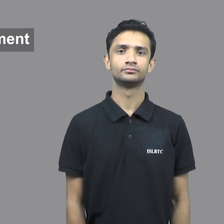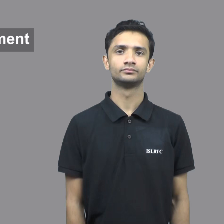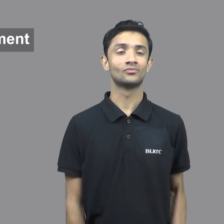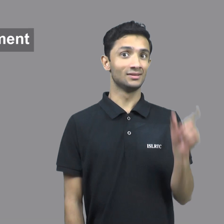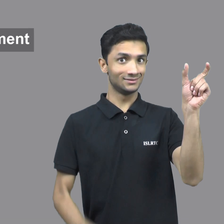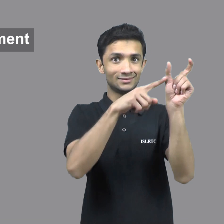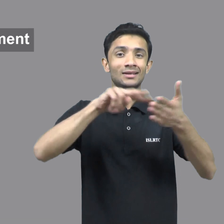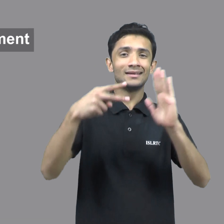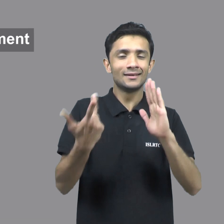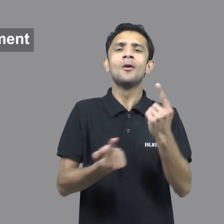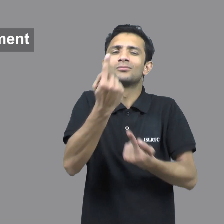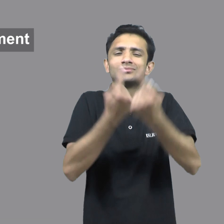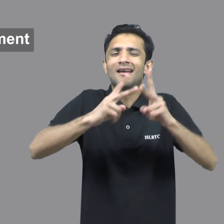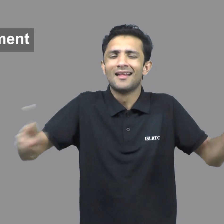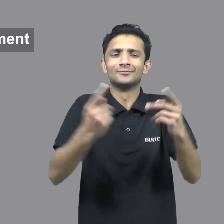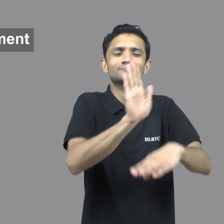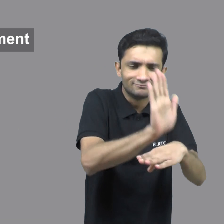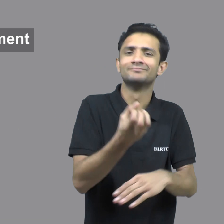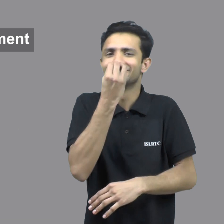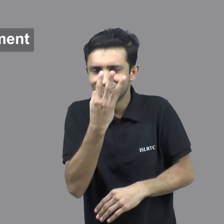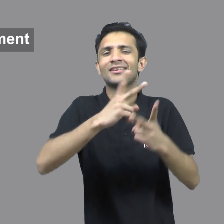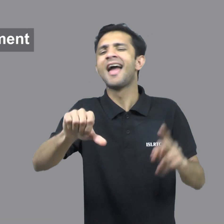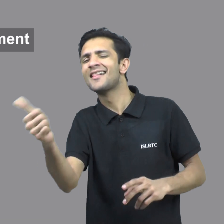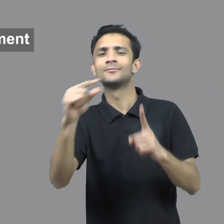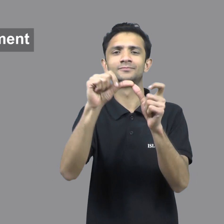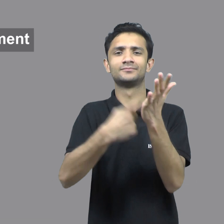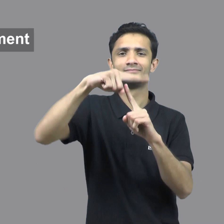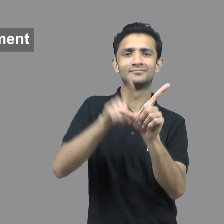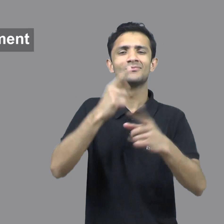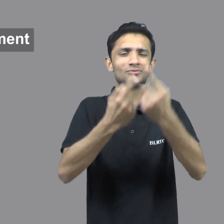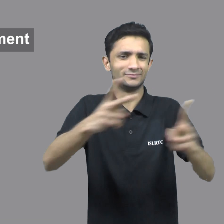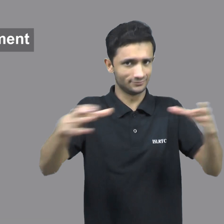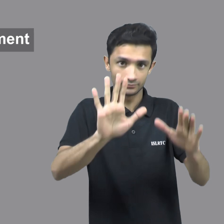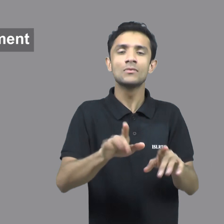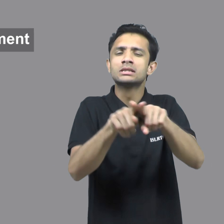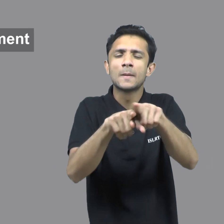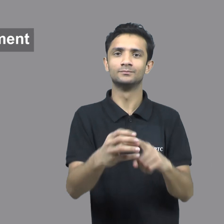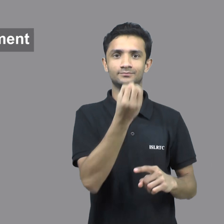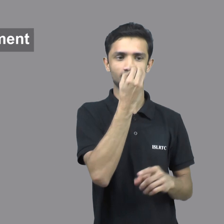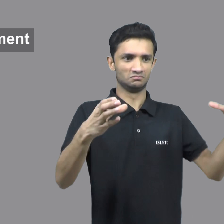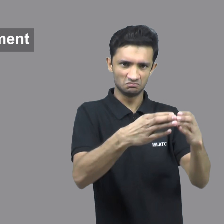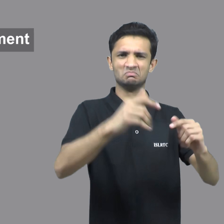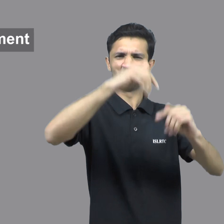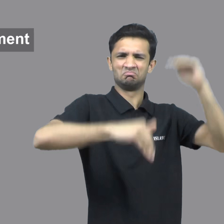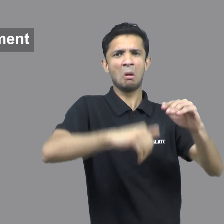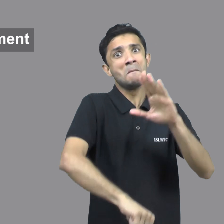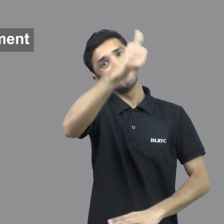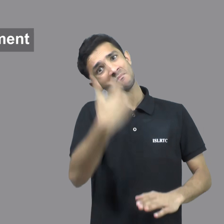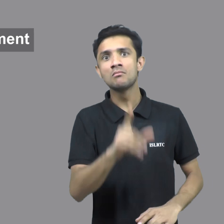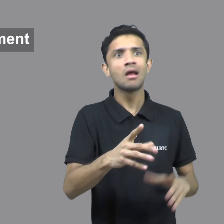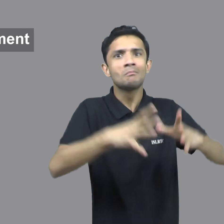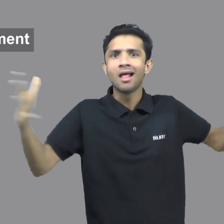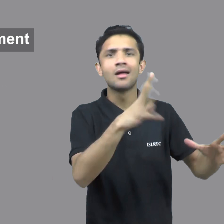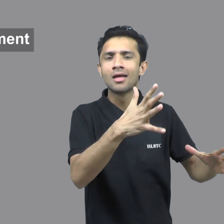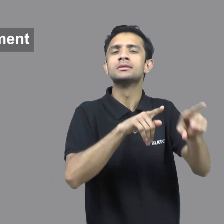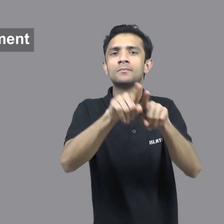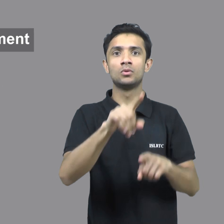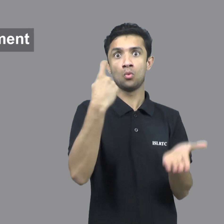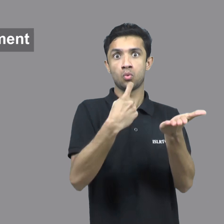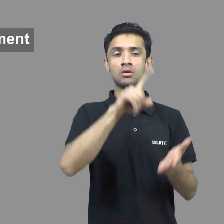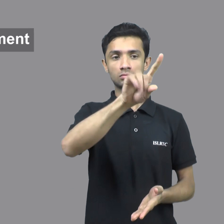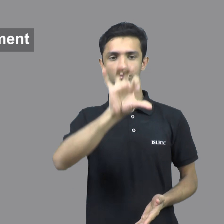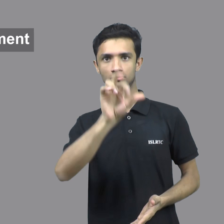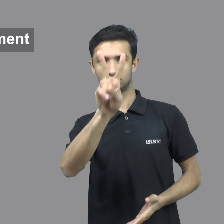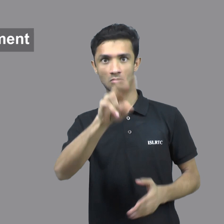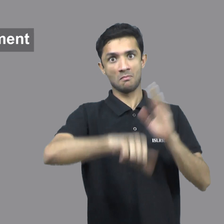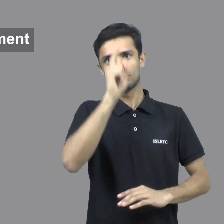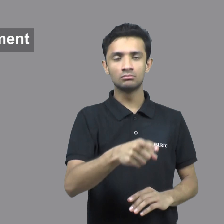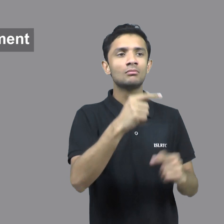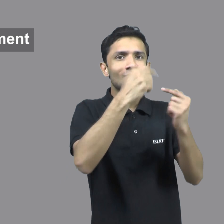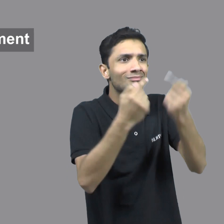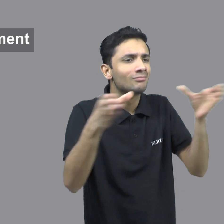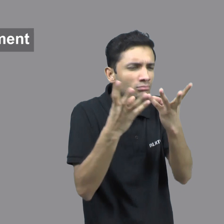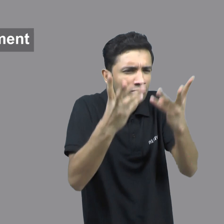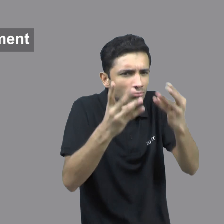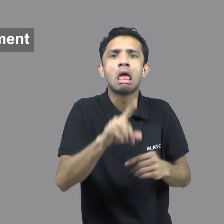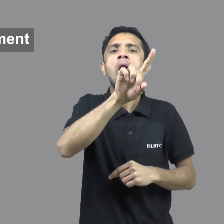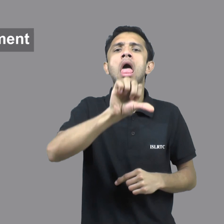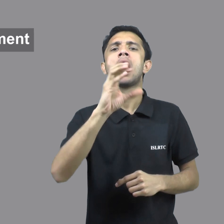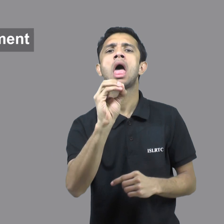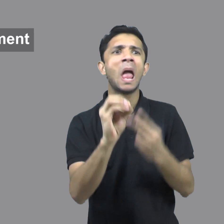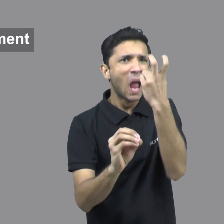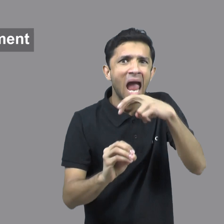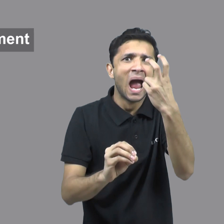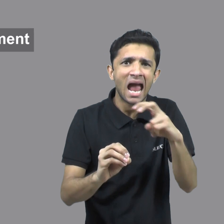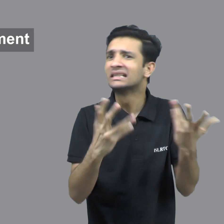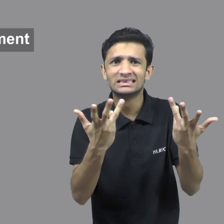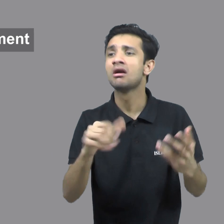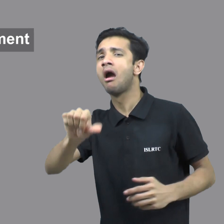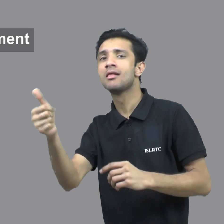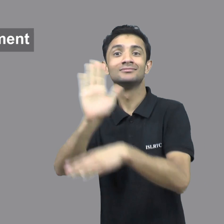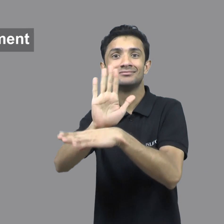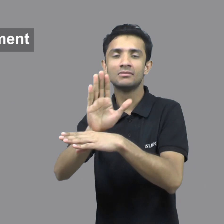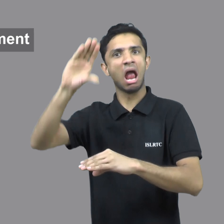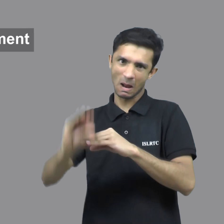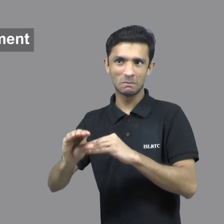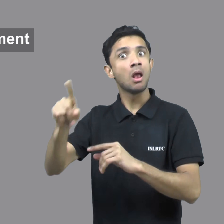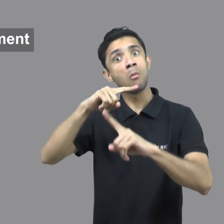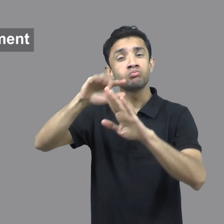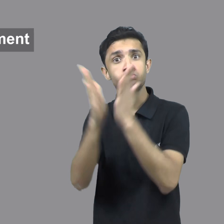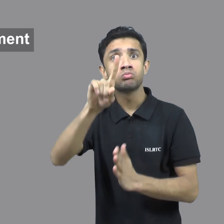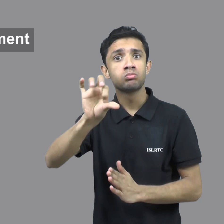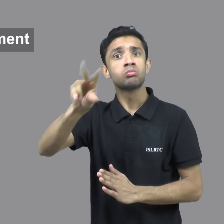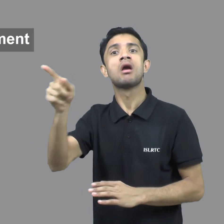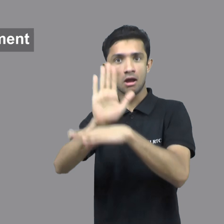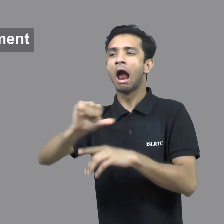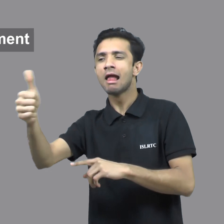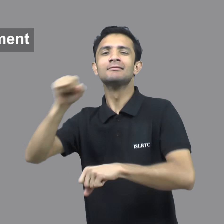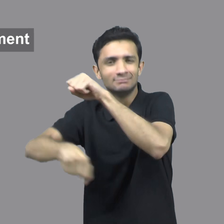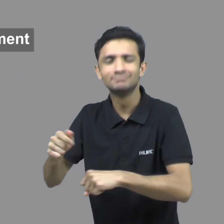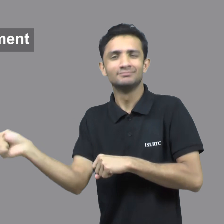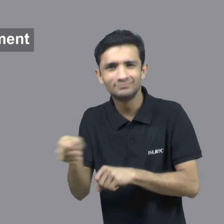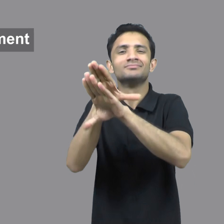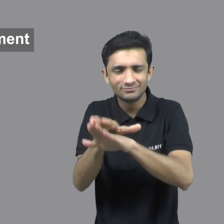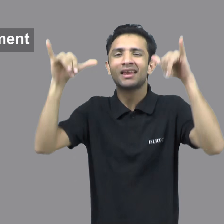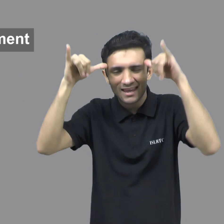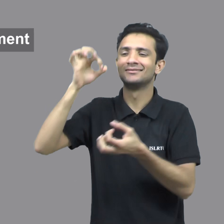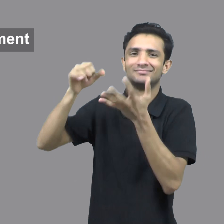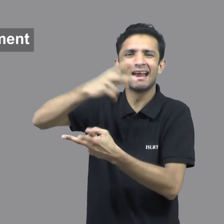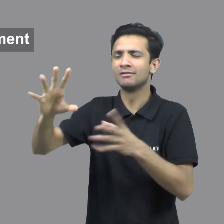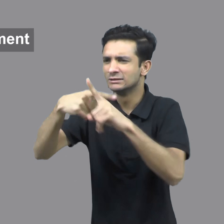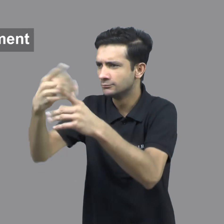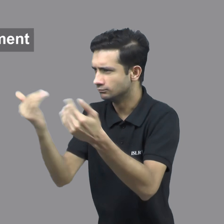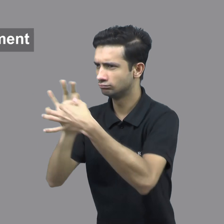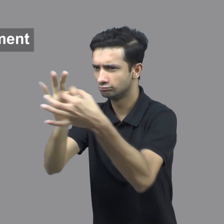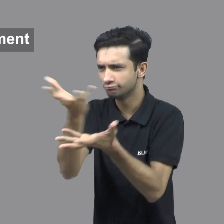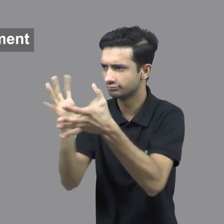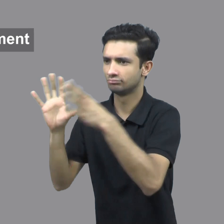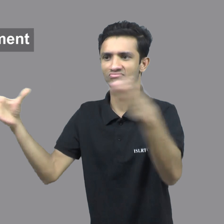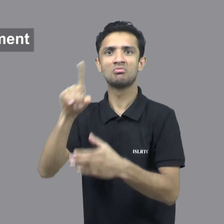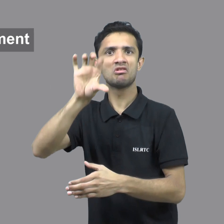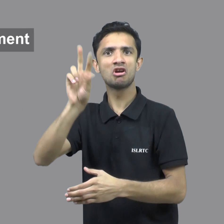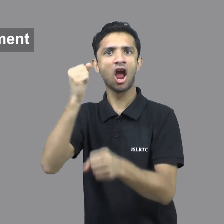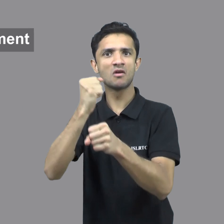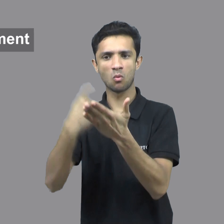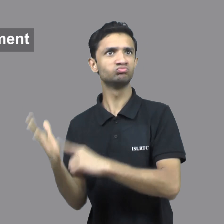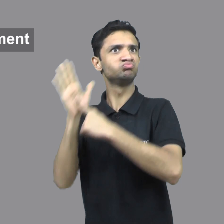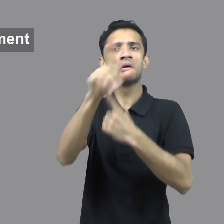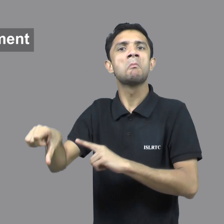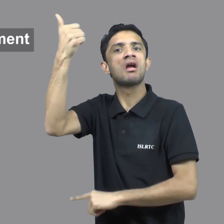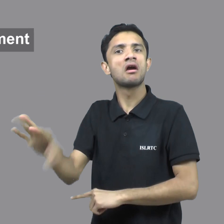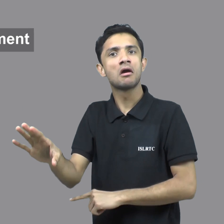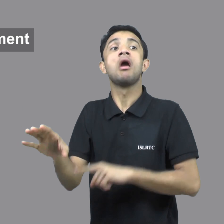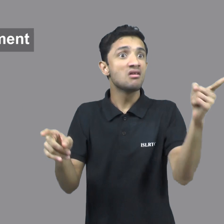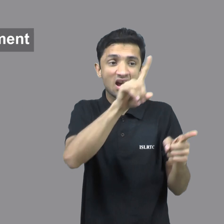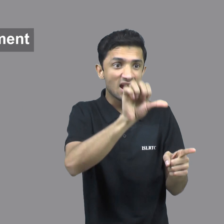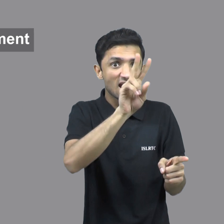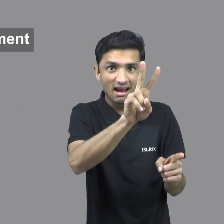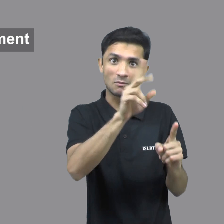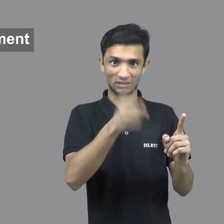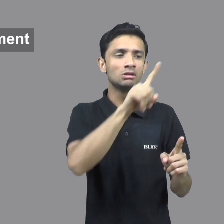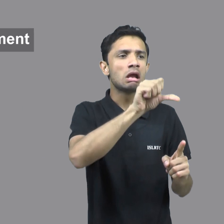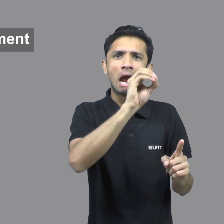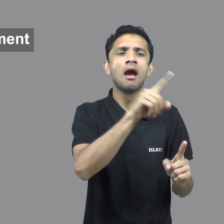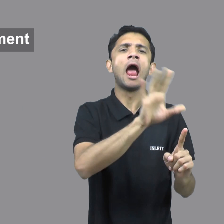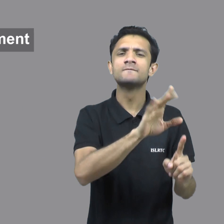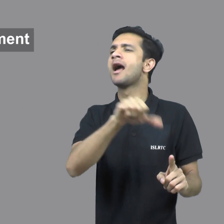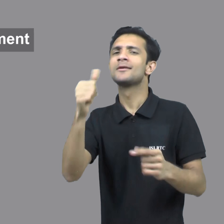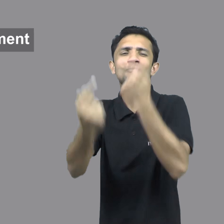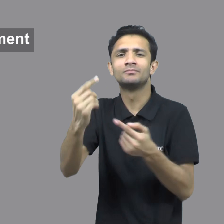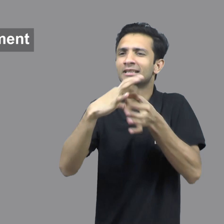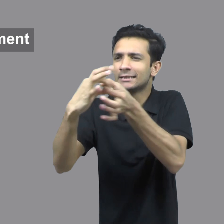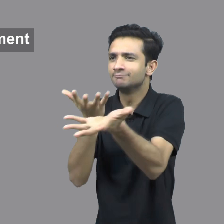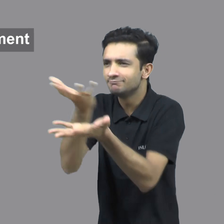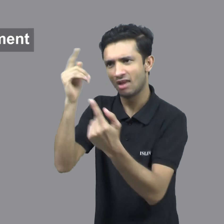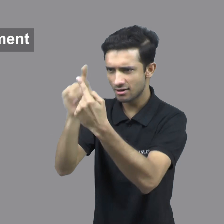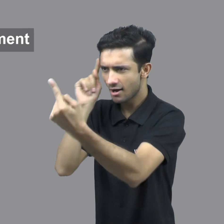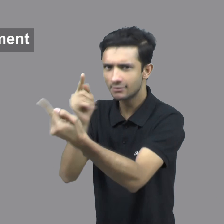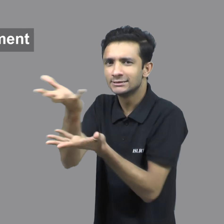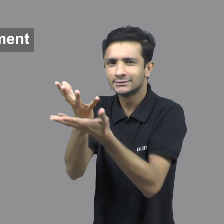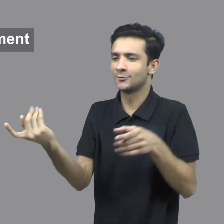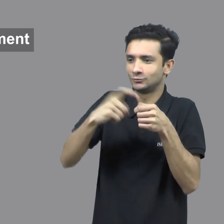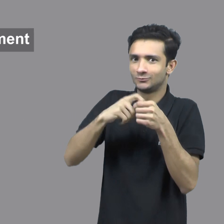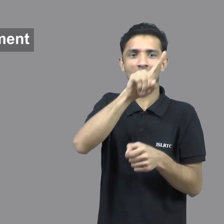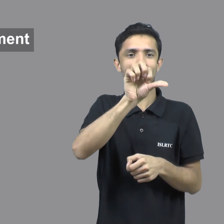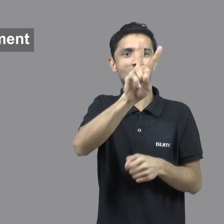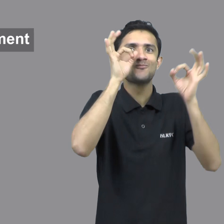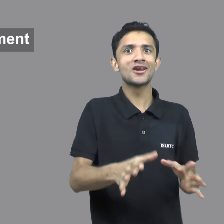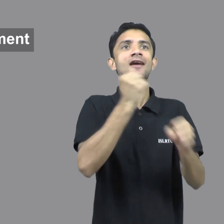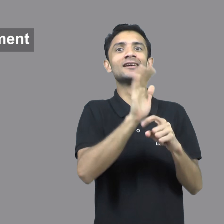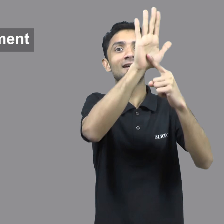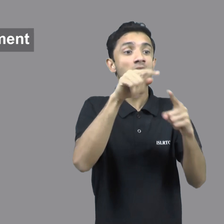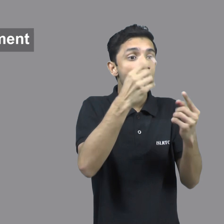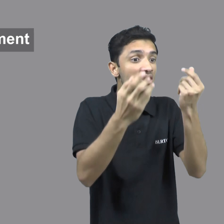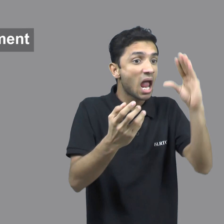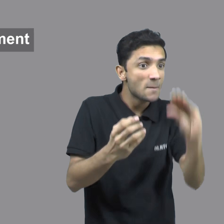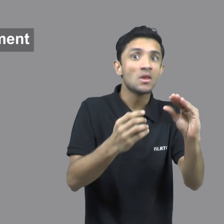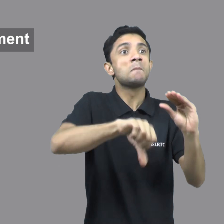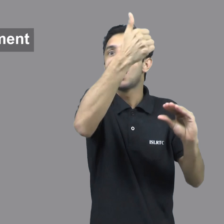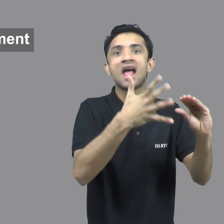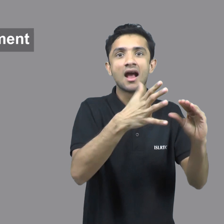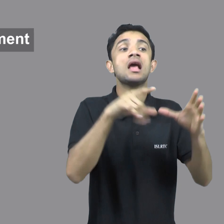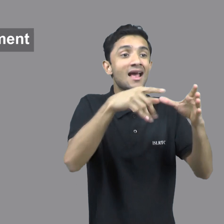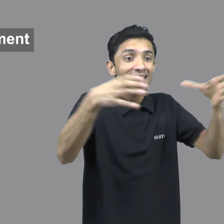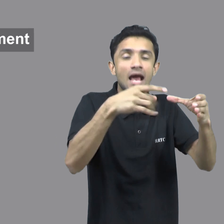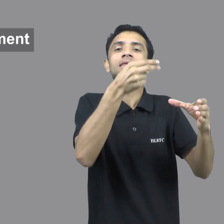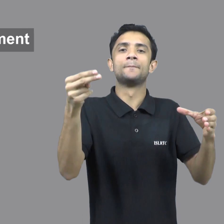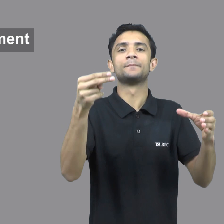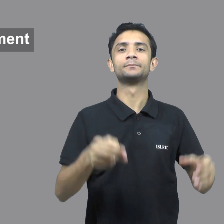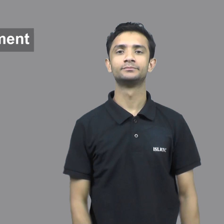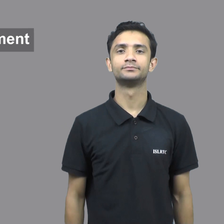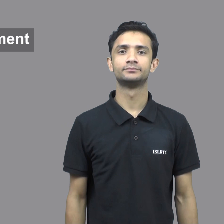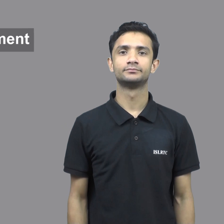Coalition Government